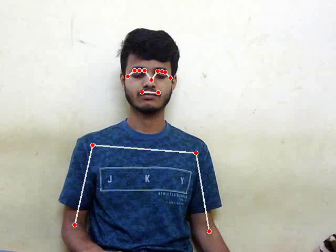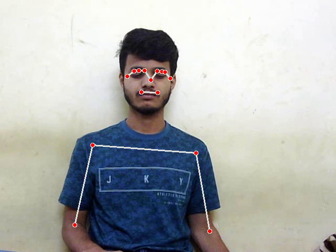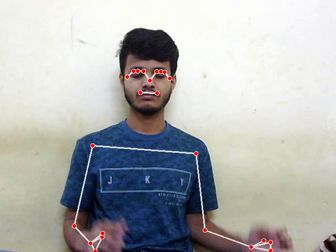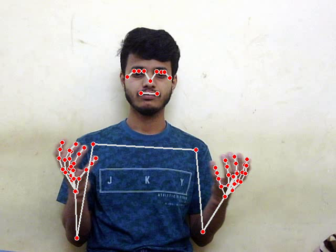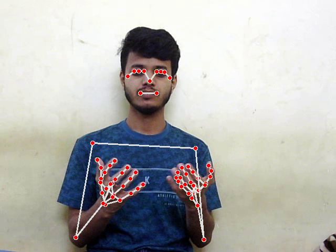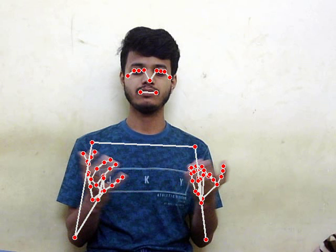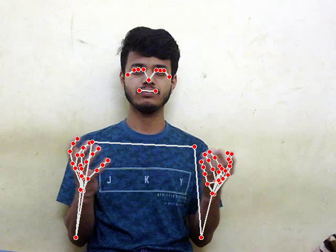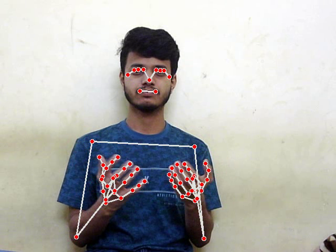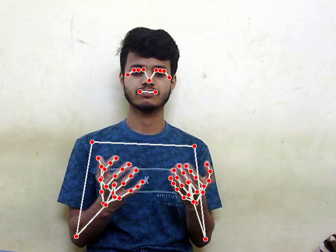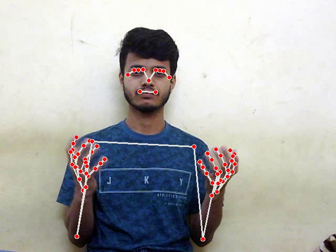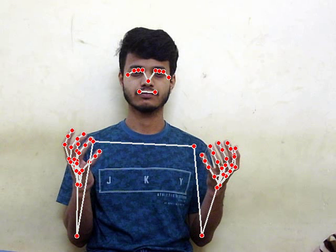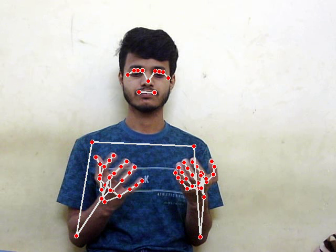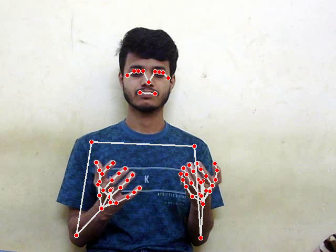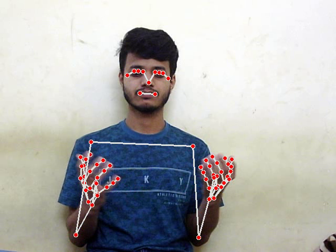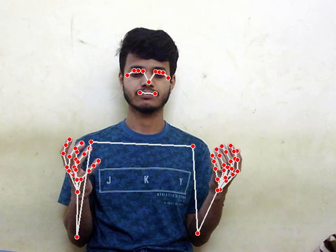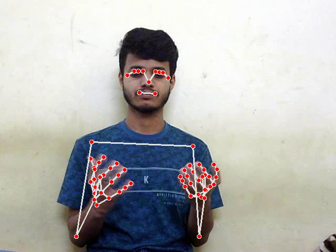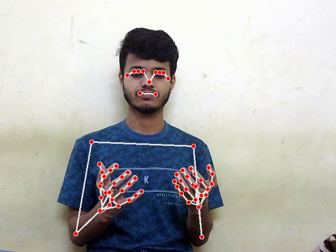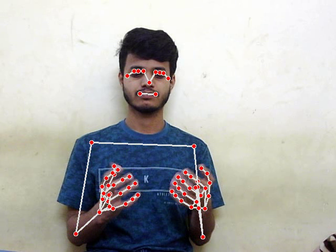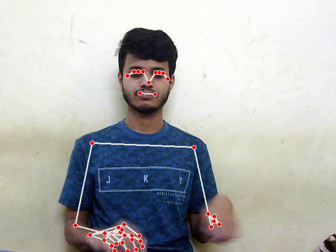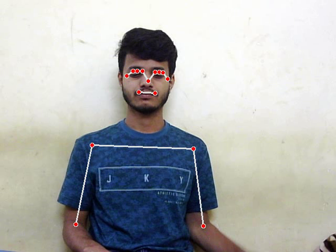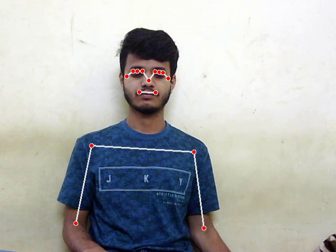what